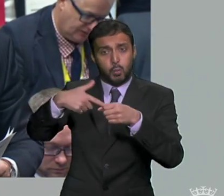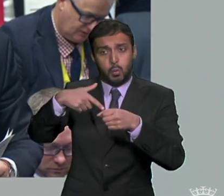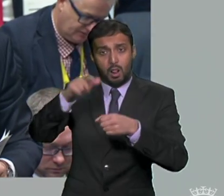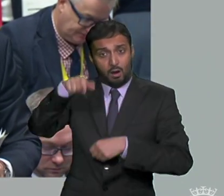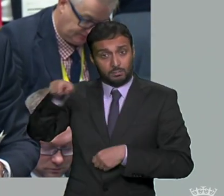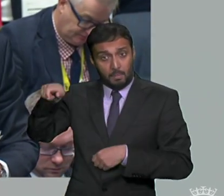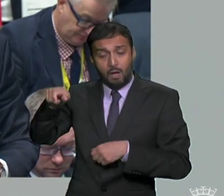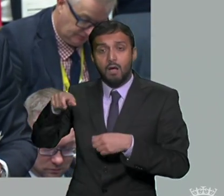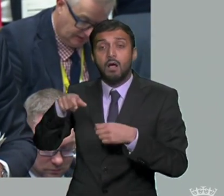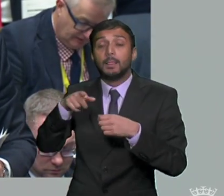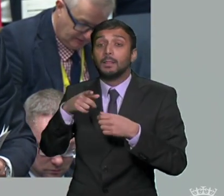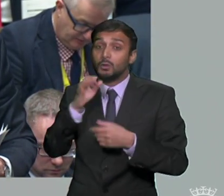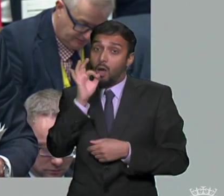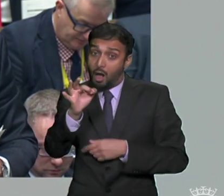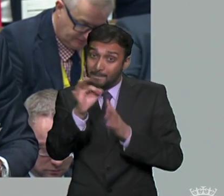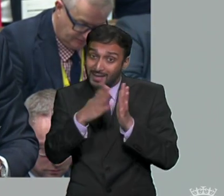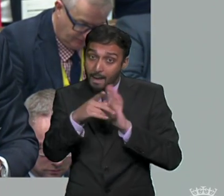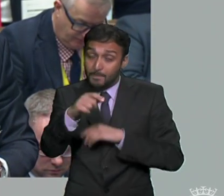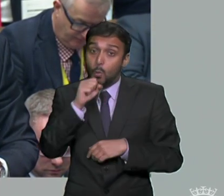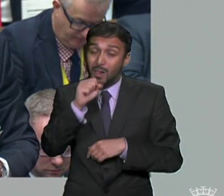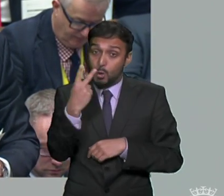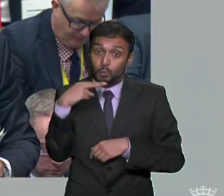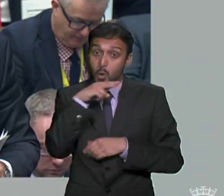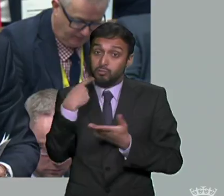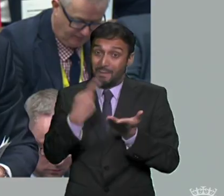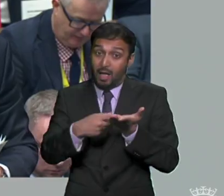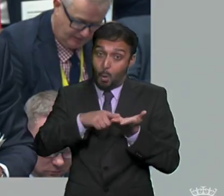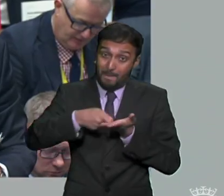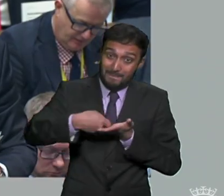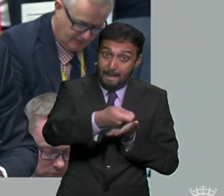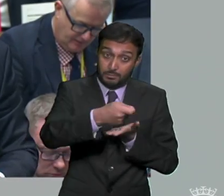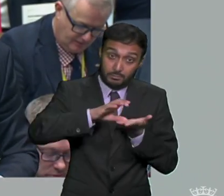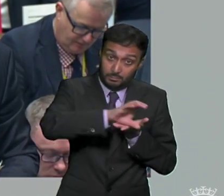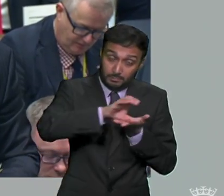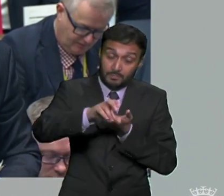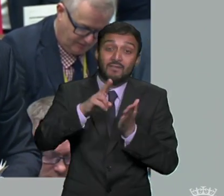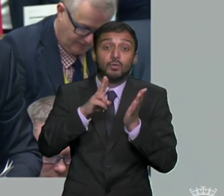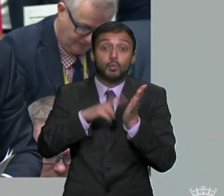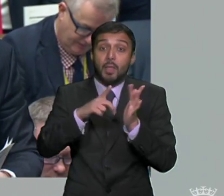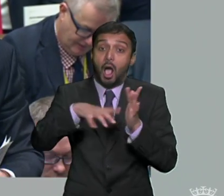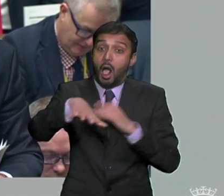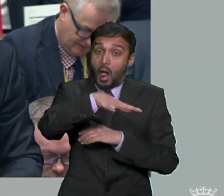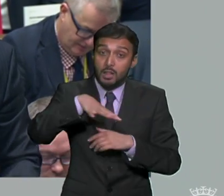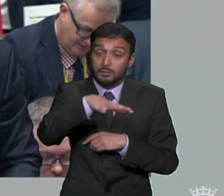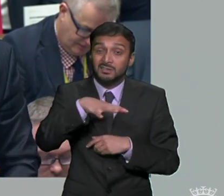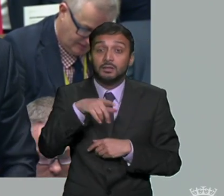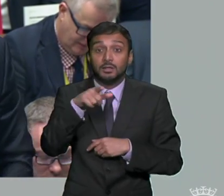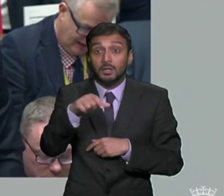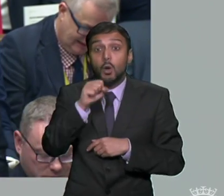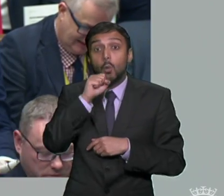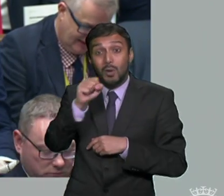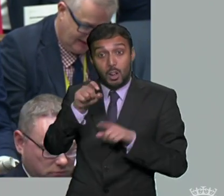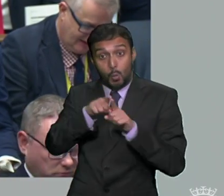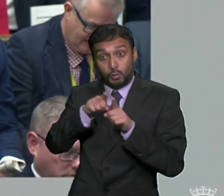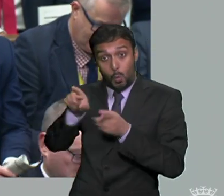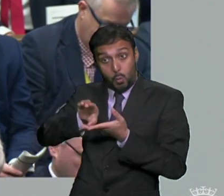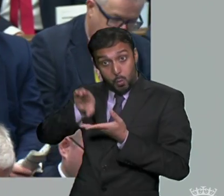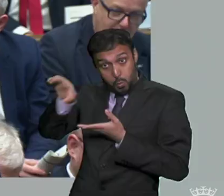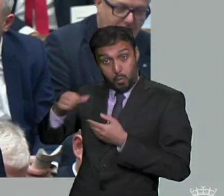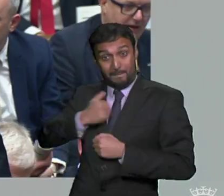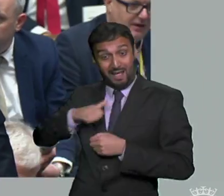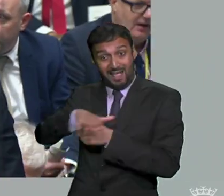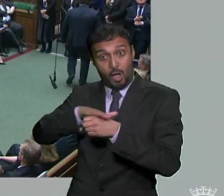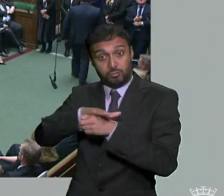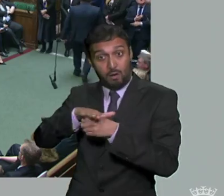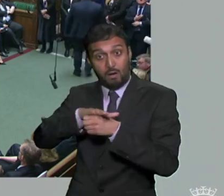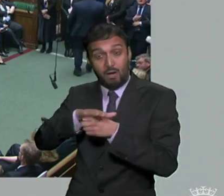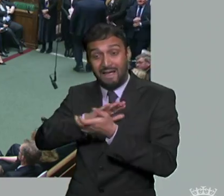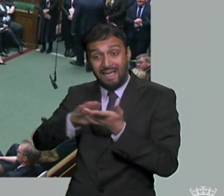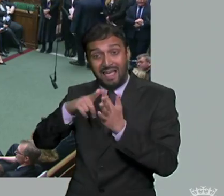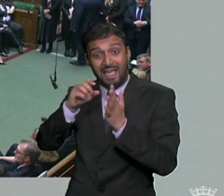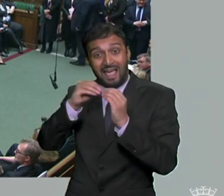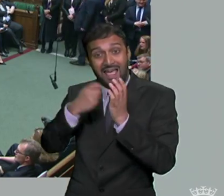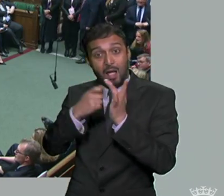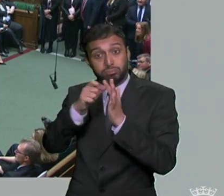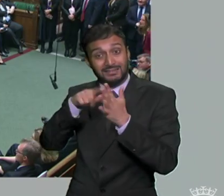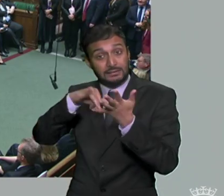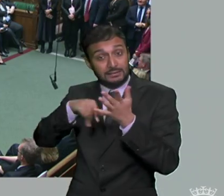Will the Prime Minister do the right thing and extend the £200 payment that is going to Northern Ireland to the off-grid customers in my geographically distinct constituency in the Hebrides on the basis of fairness—yes or no?